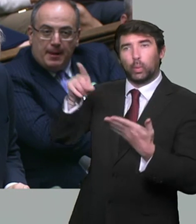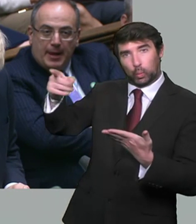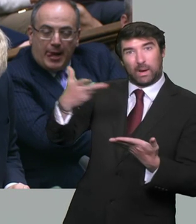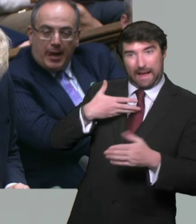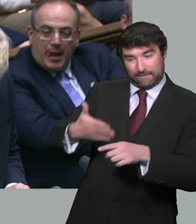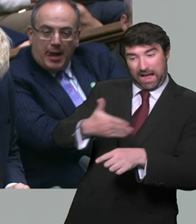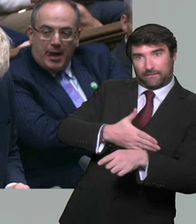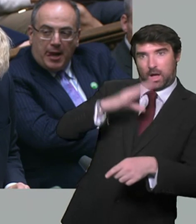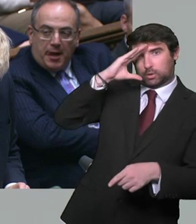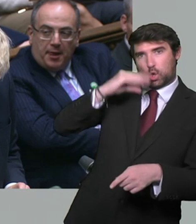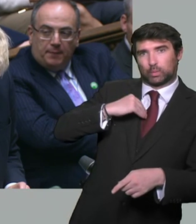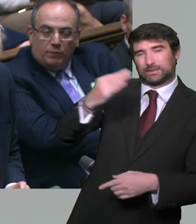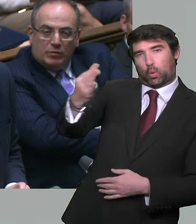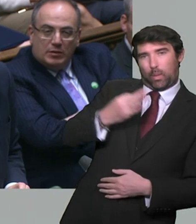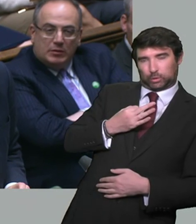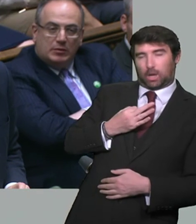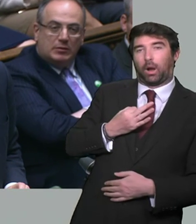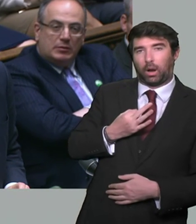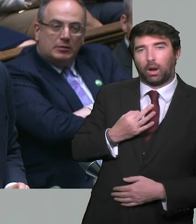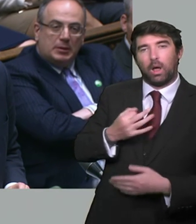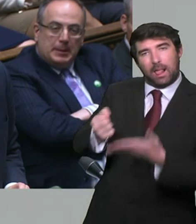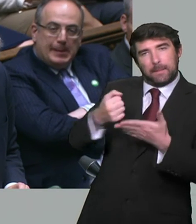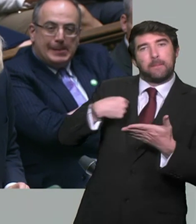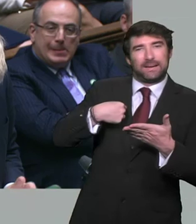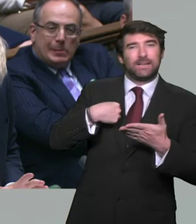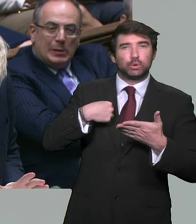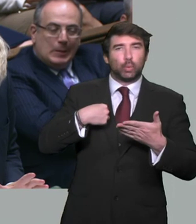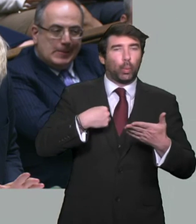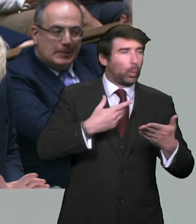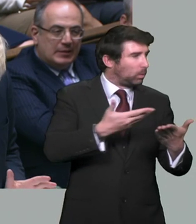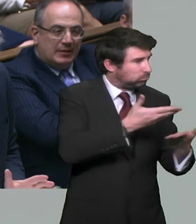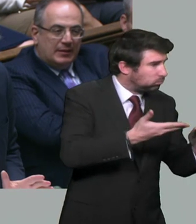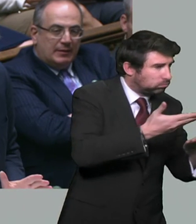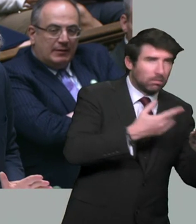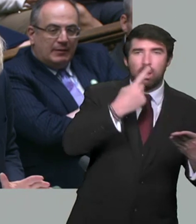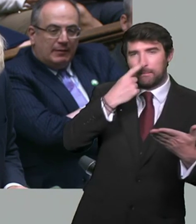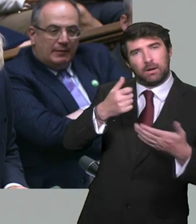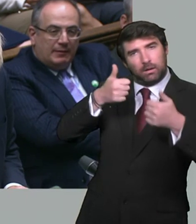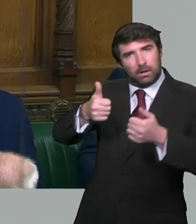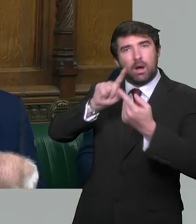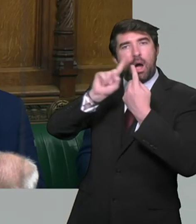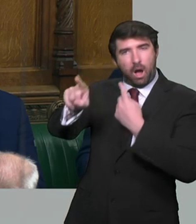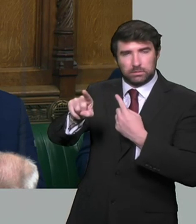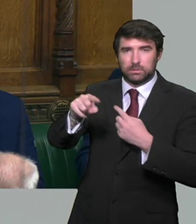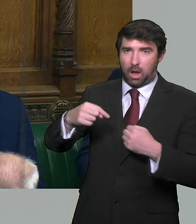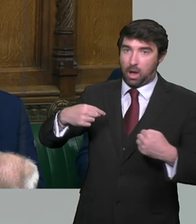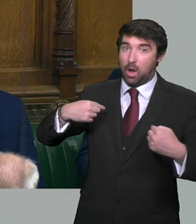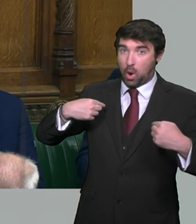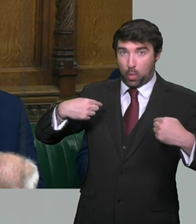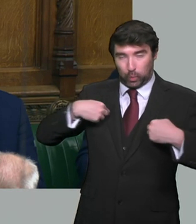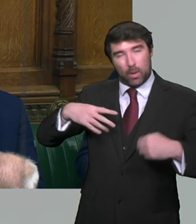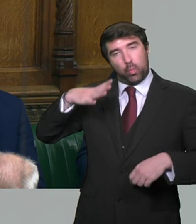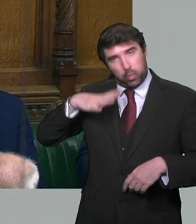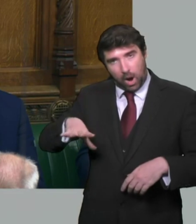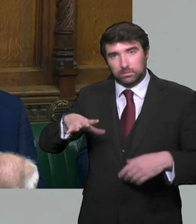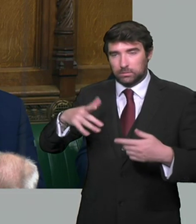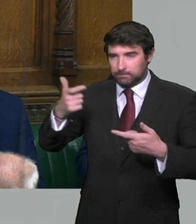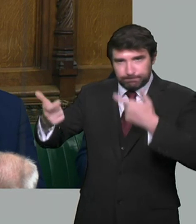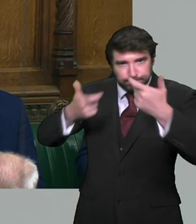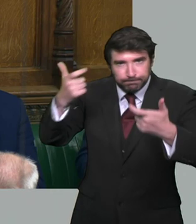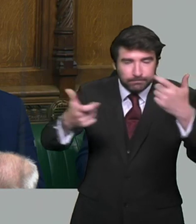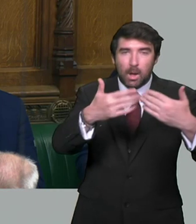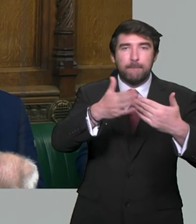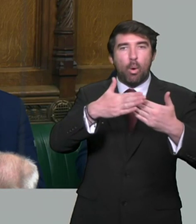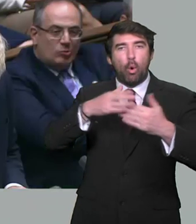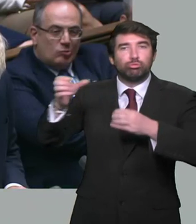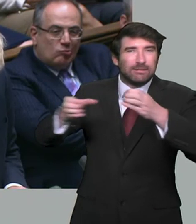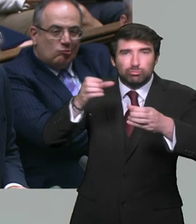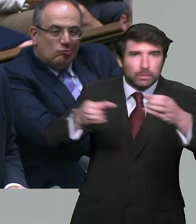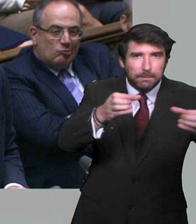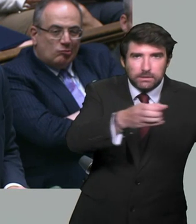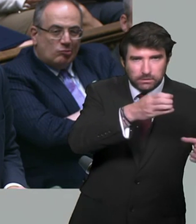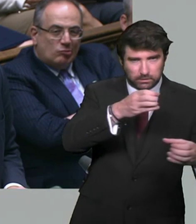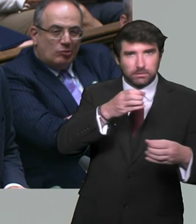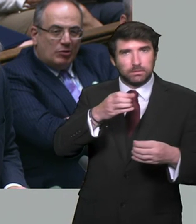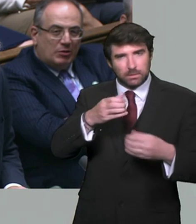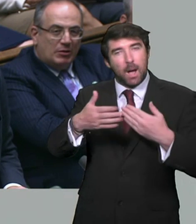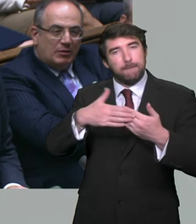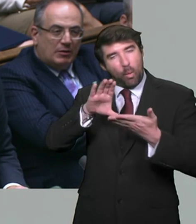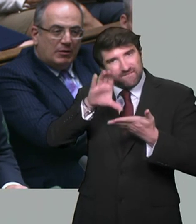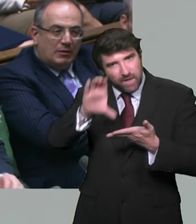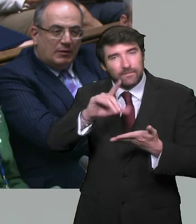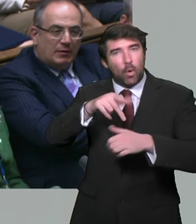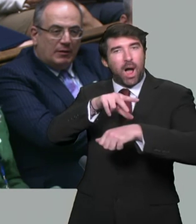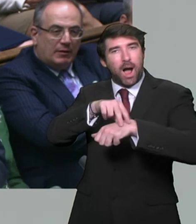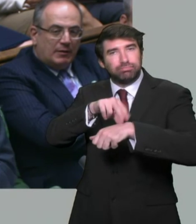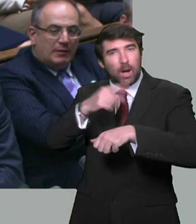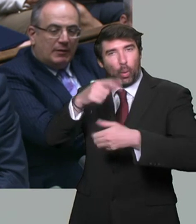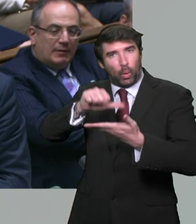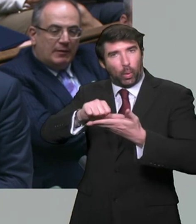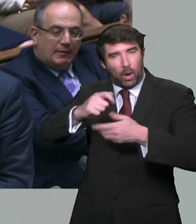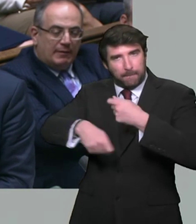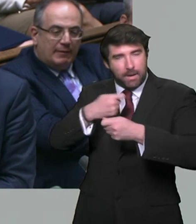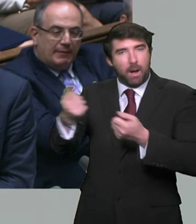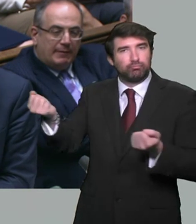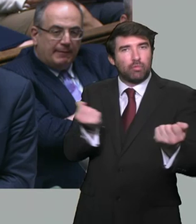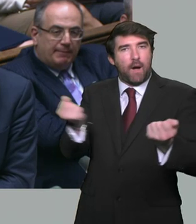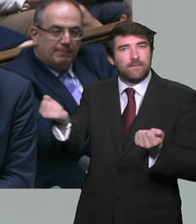We are working with industry to get more people into HGV driving, which is a great and well-remunerated profession, by, for instance, ramping up vocational test capacity and funding apprenticeships for people training to be lorry drivers.